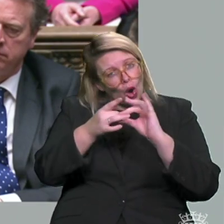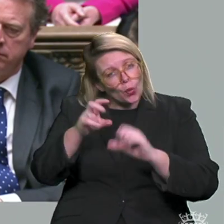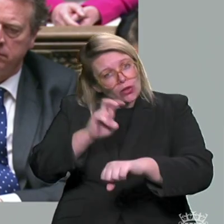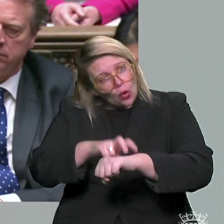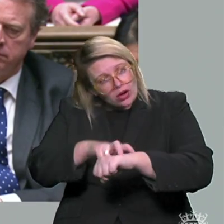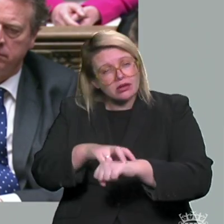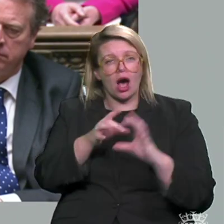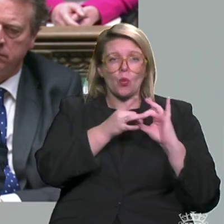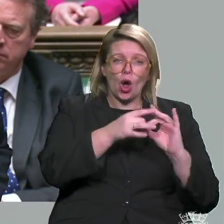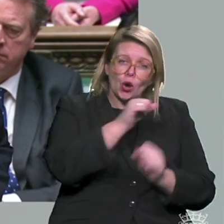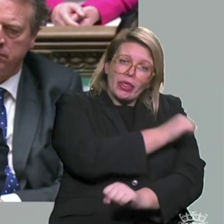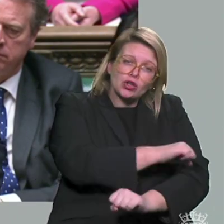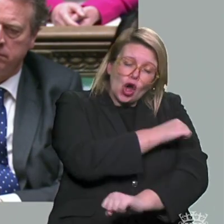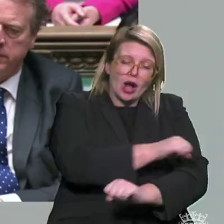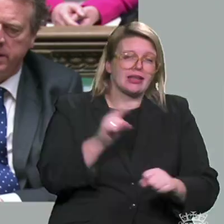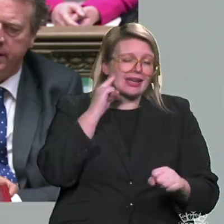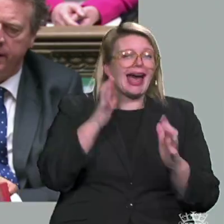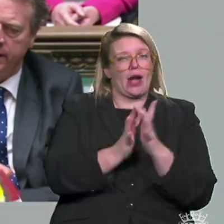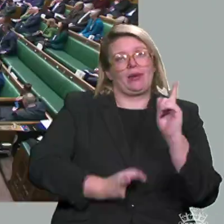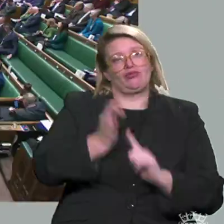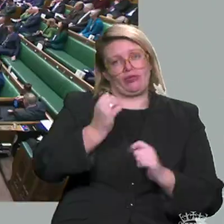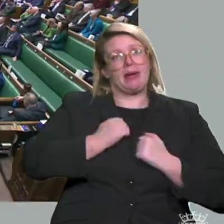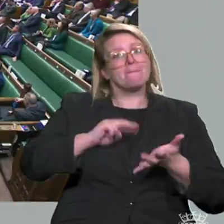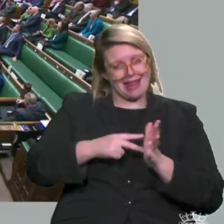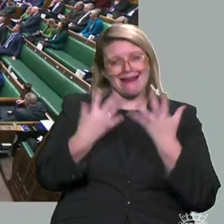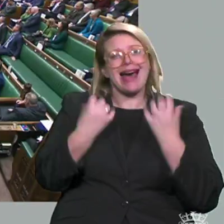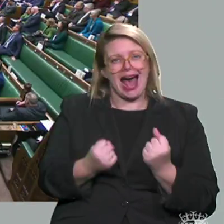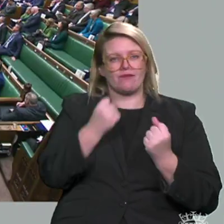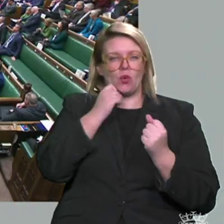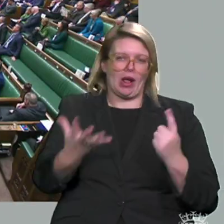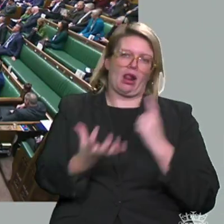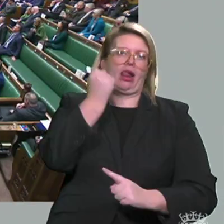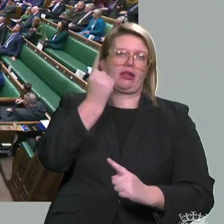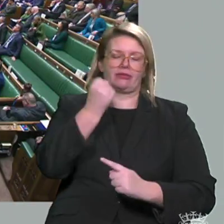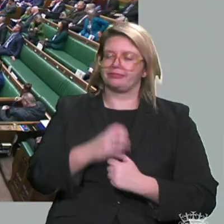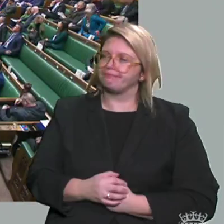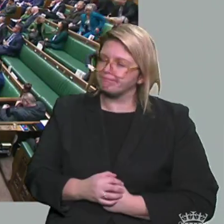That is what we are focused on doing, and that is what our plan will deliver.